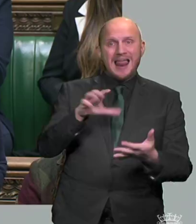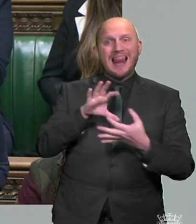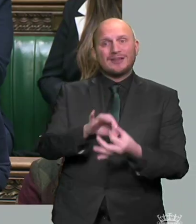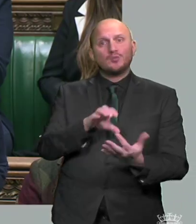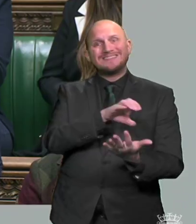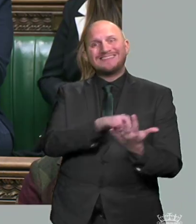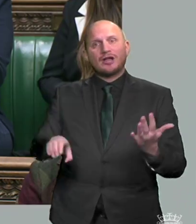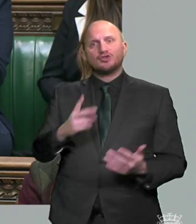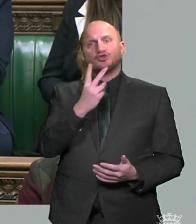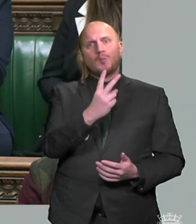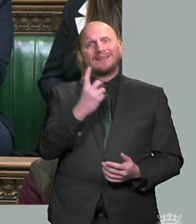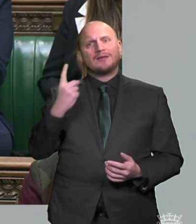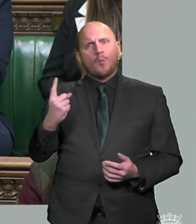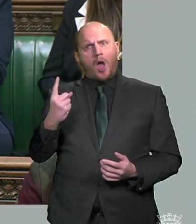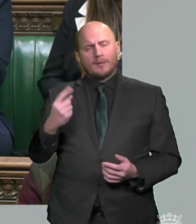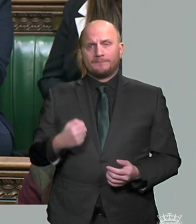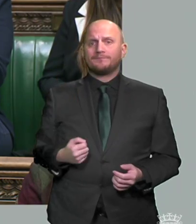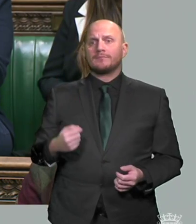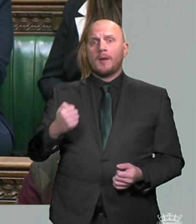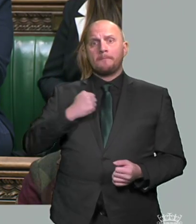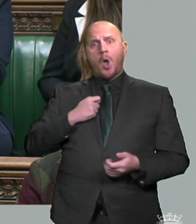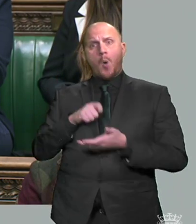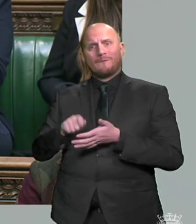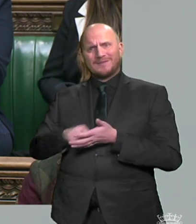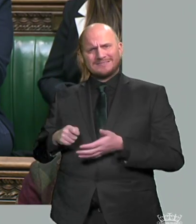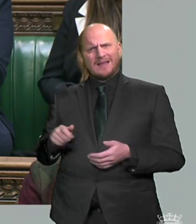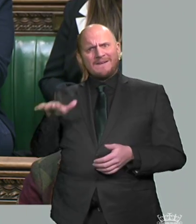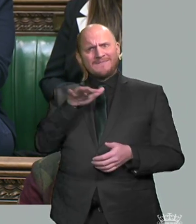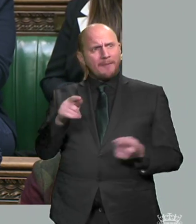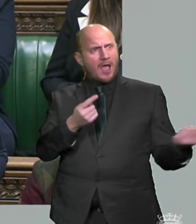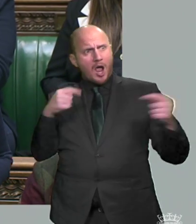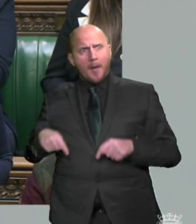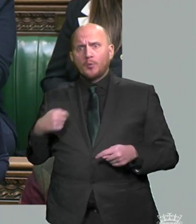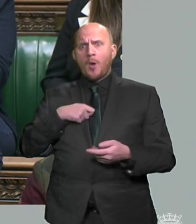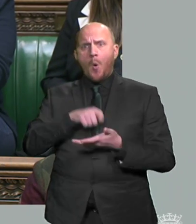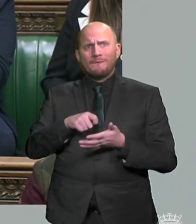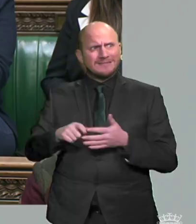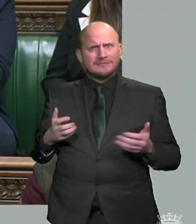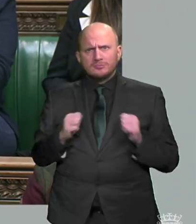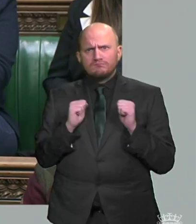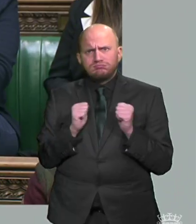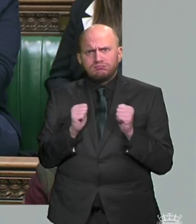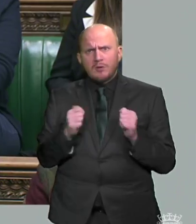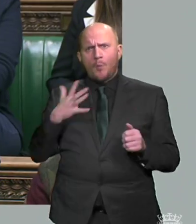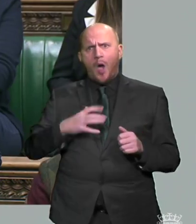I have families sitting in my office trying to keep warm as we try to find them emergency accommodation.